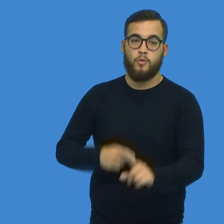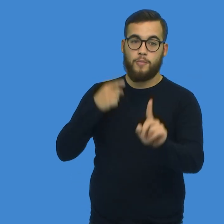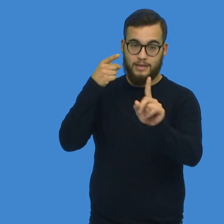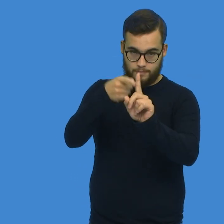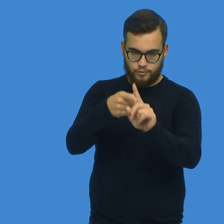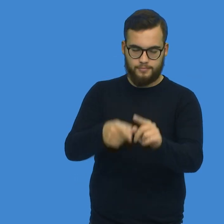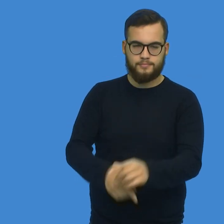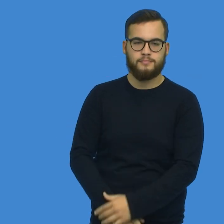objetivo